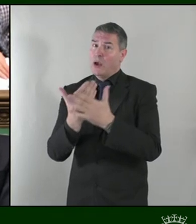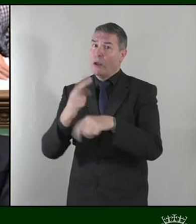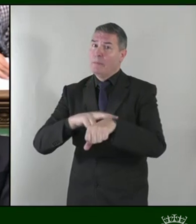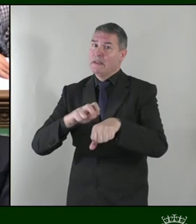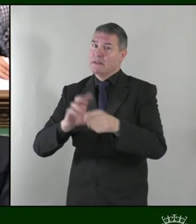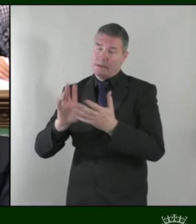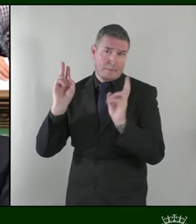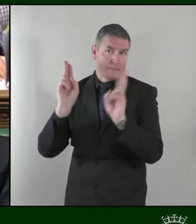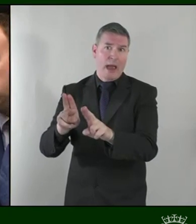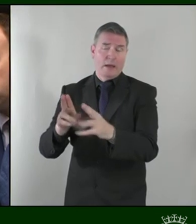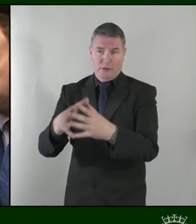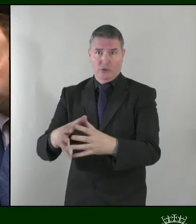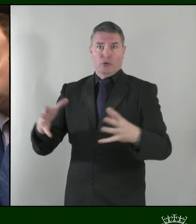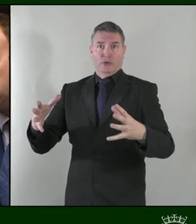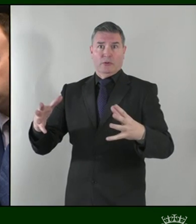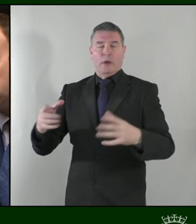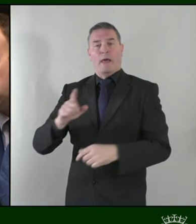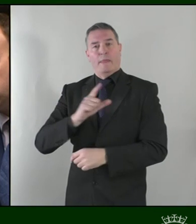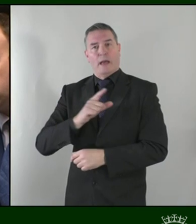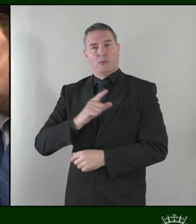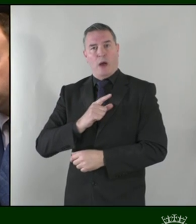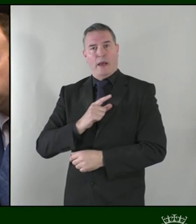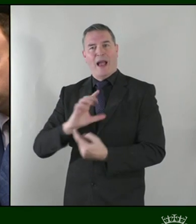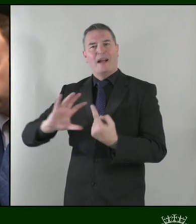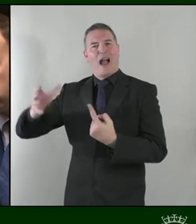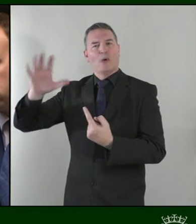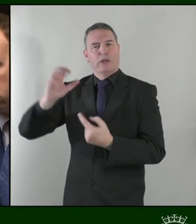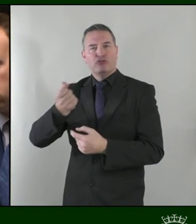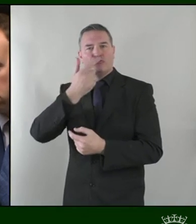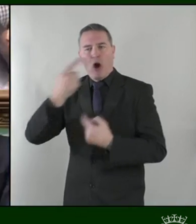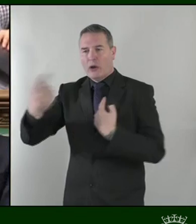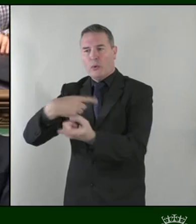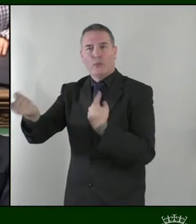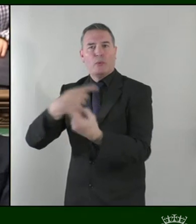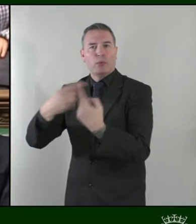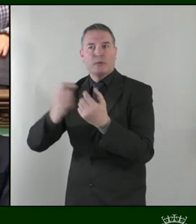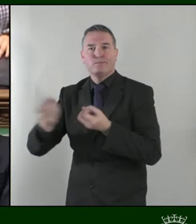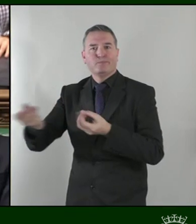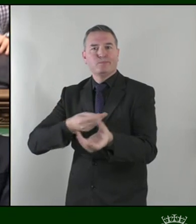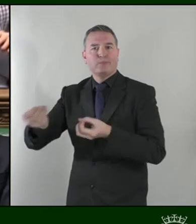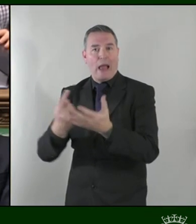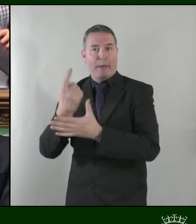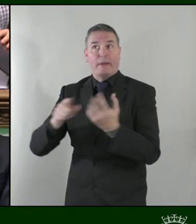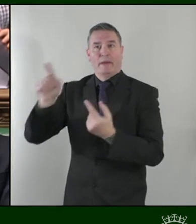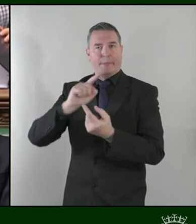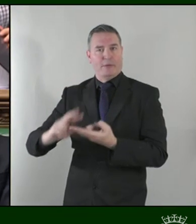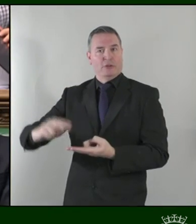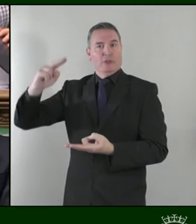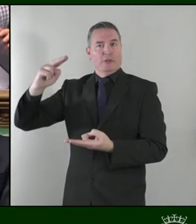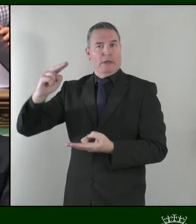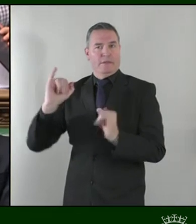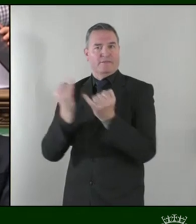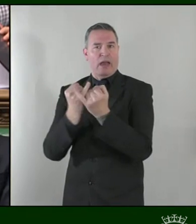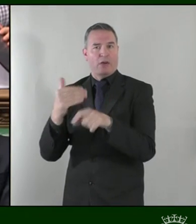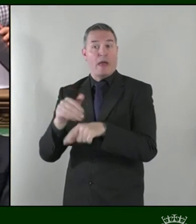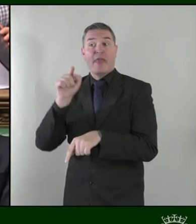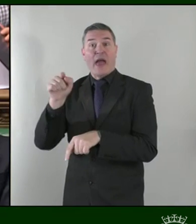That is, above all, why we are now tackling the county lines drugs gangs that are behind so much of the rise in violent crime.